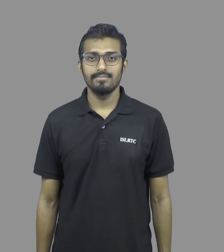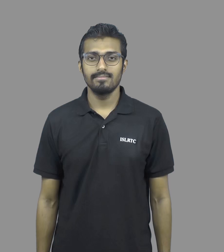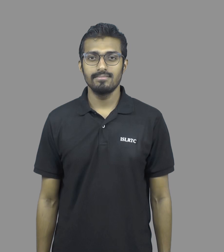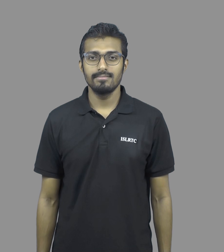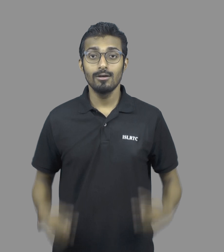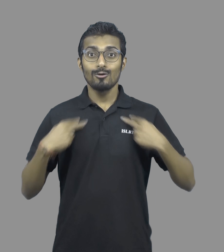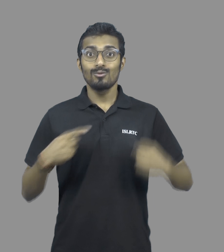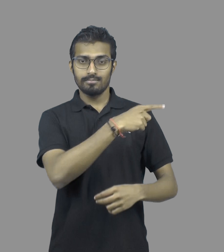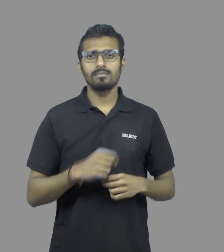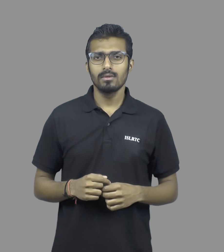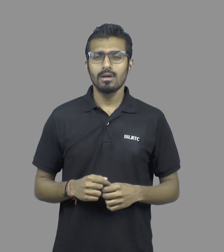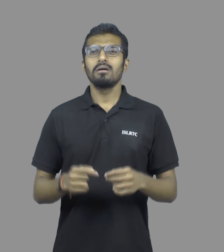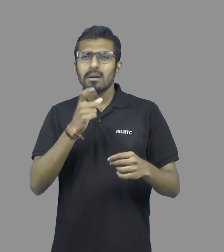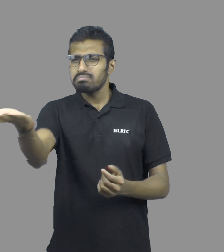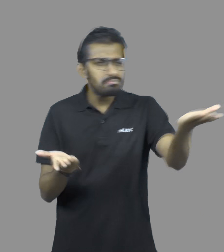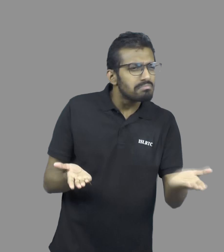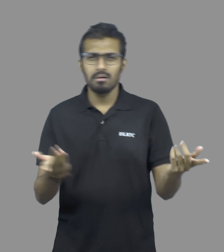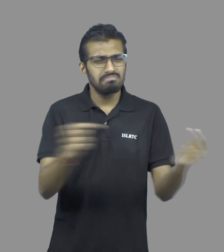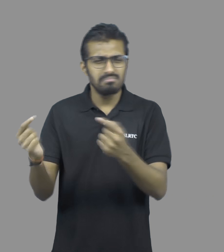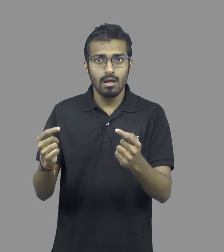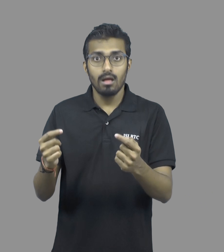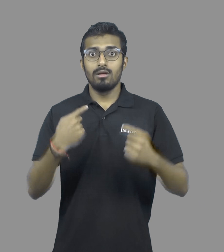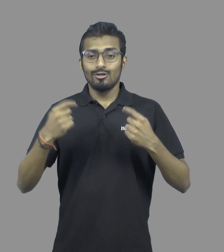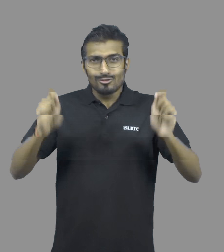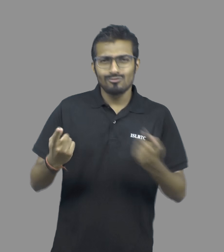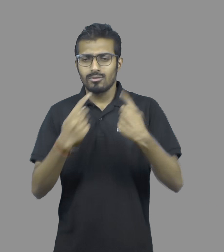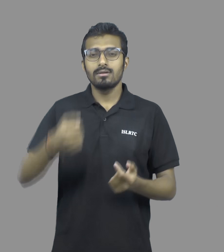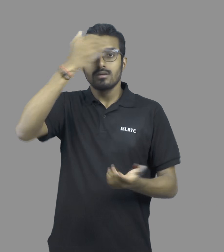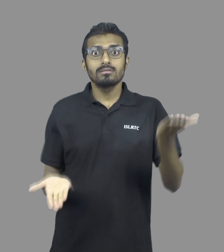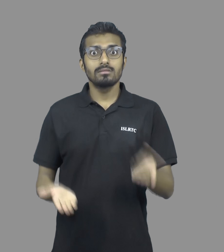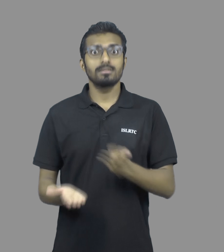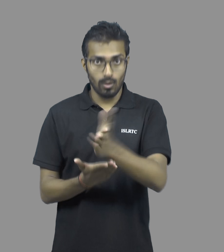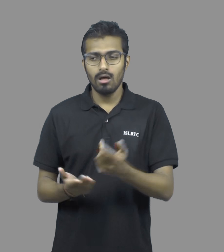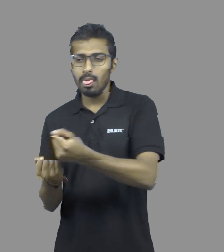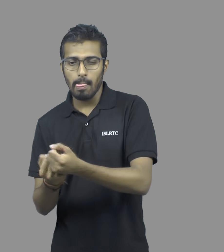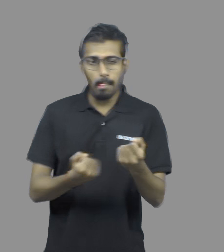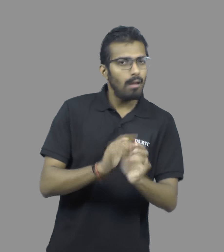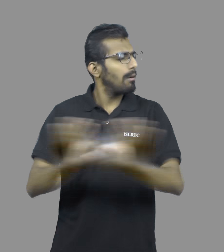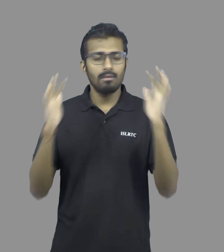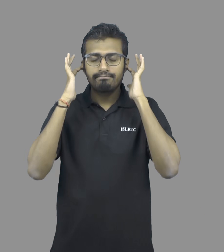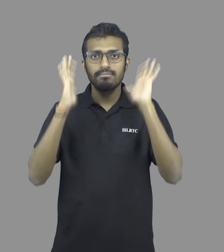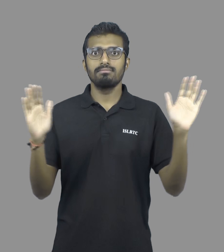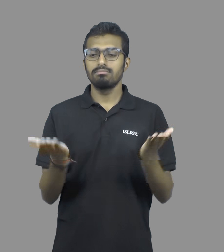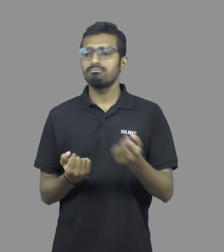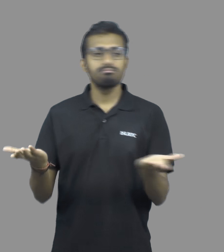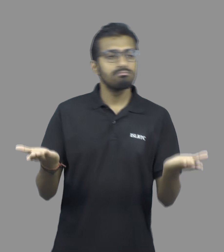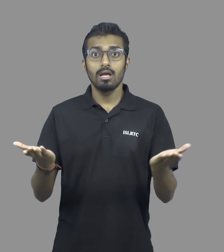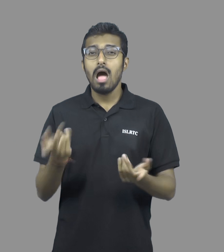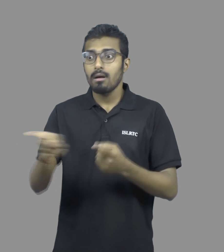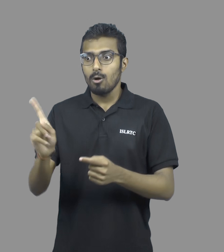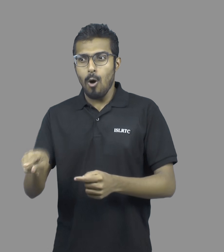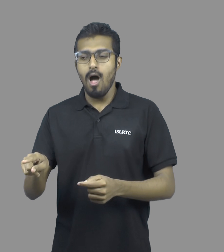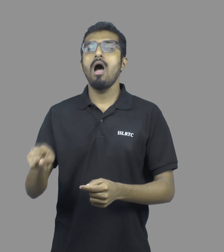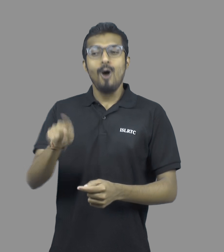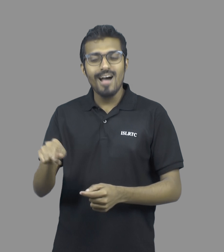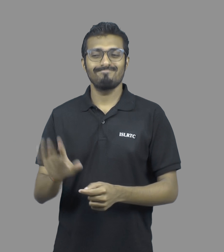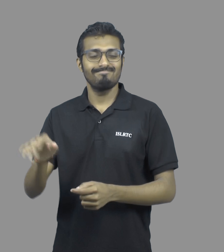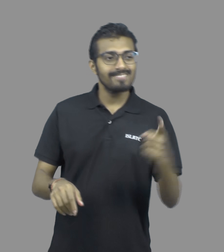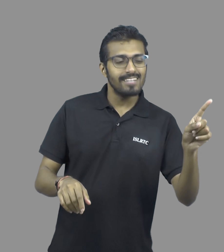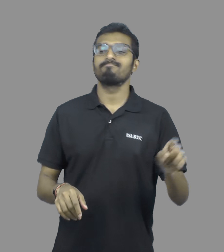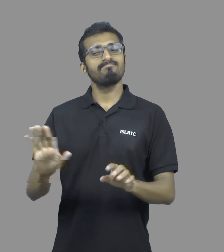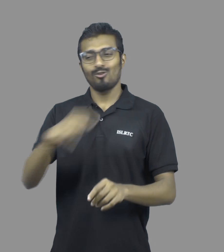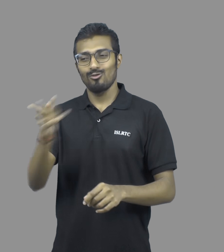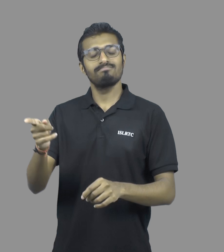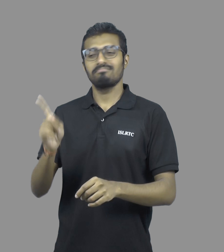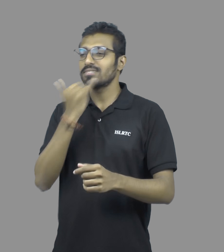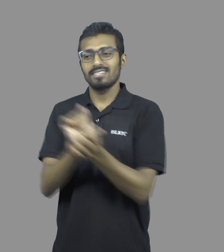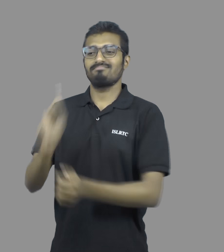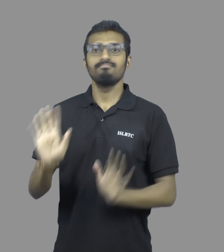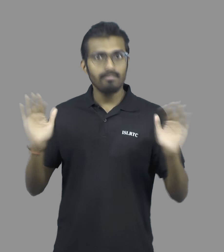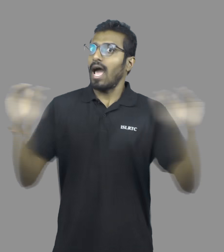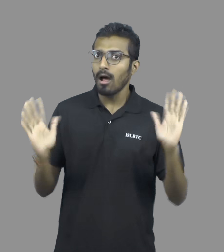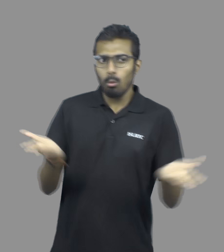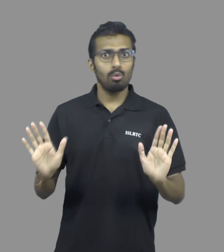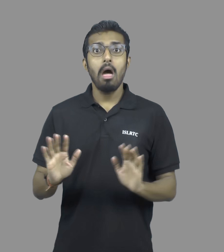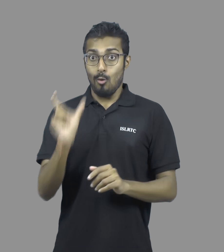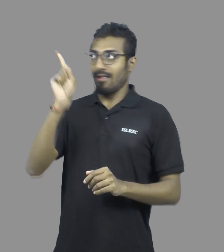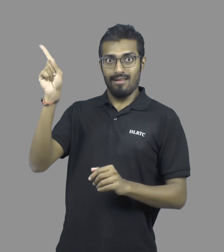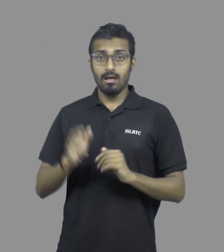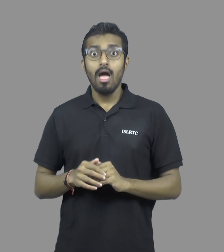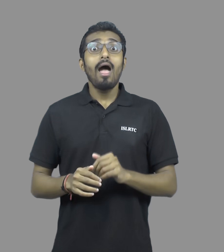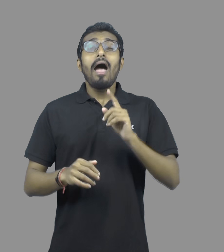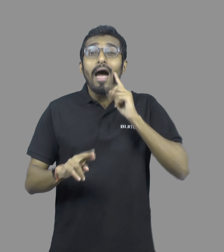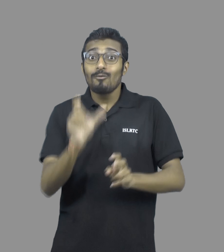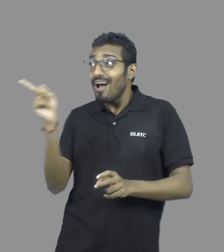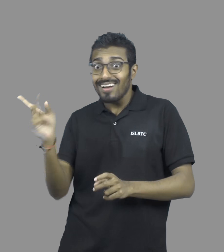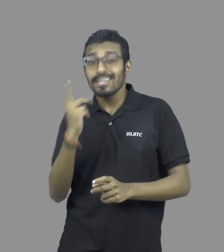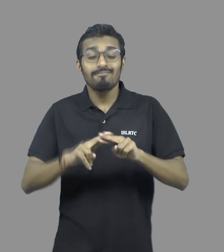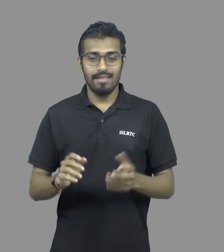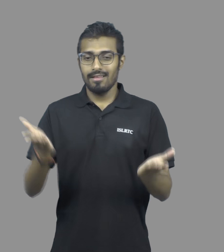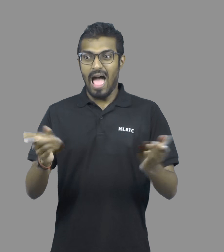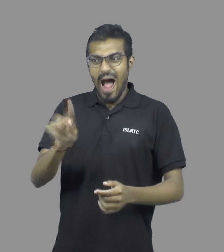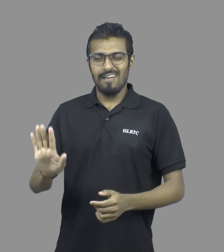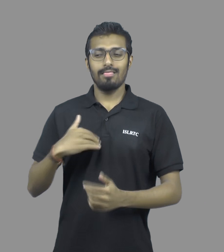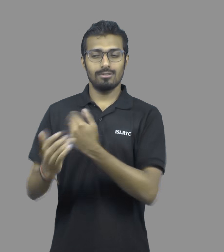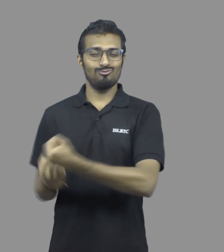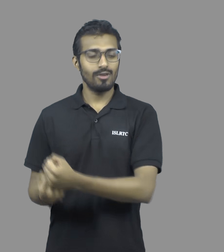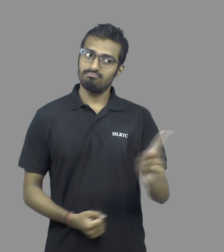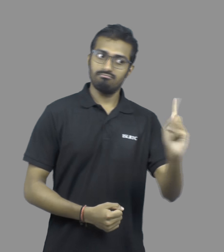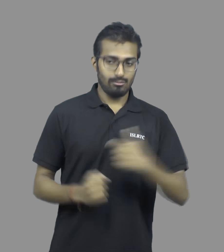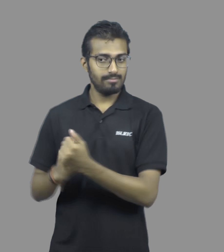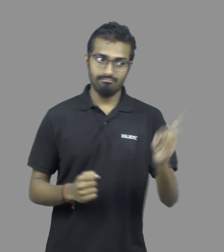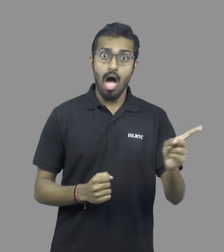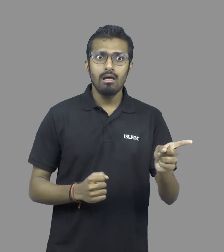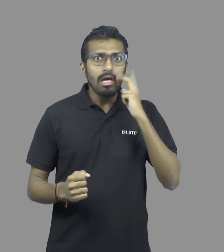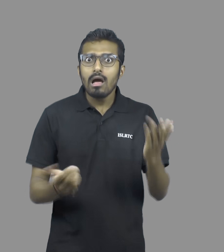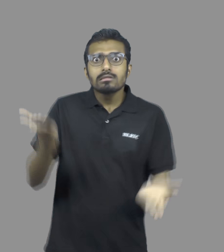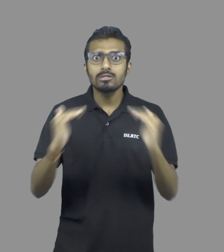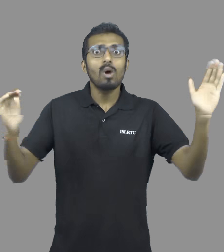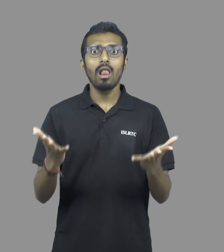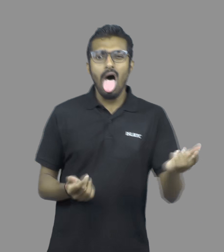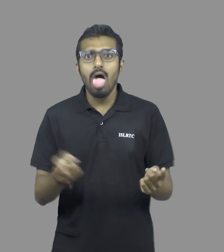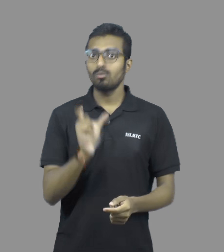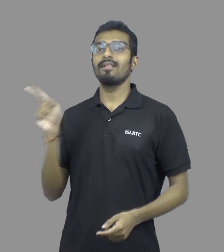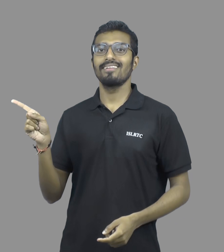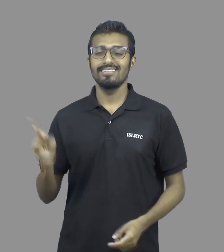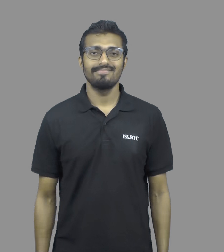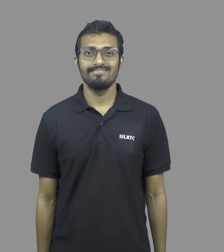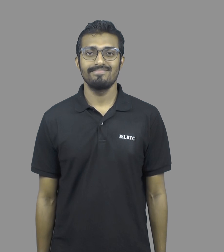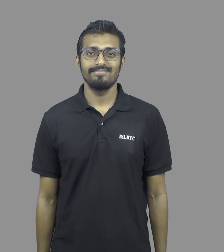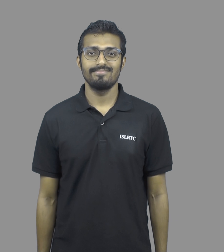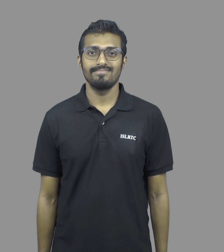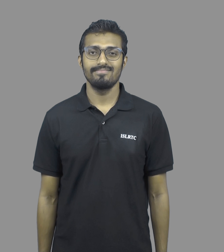Justice Injustice